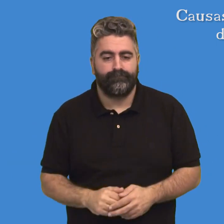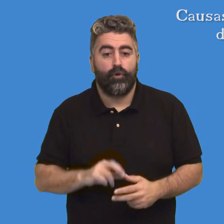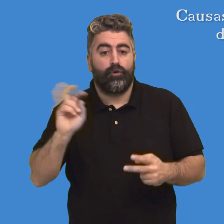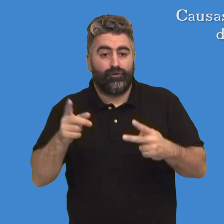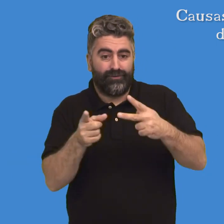otro